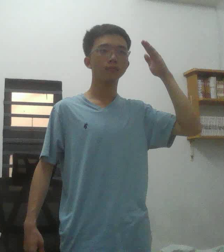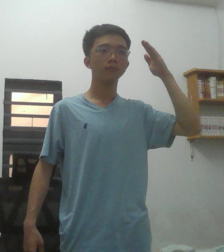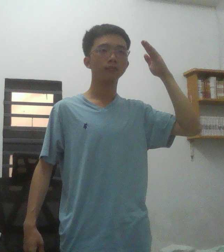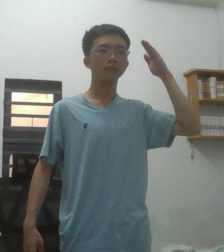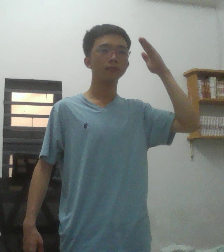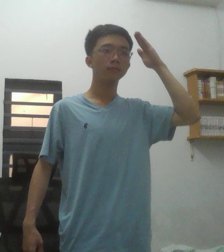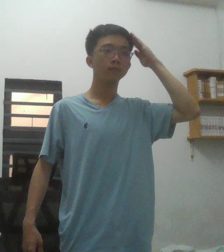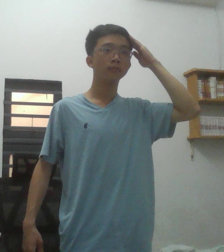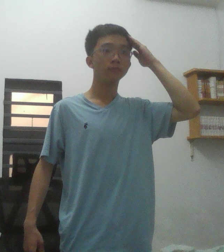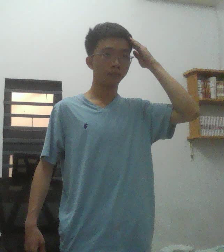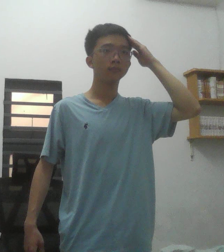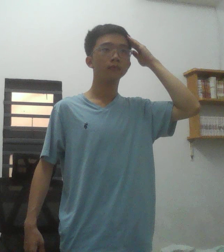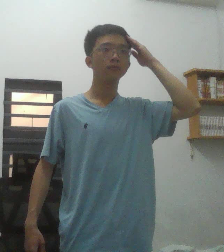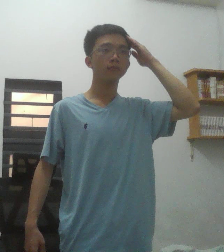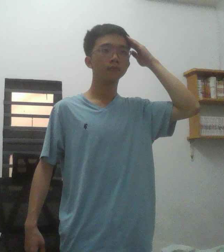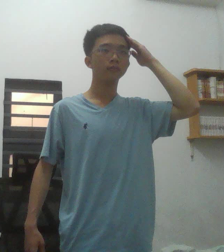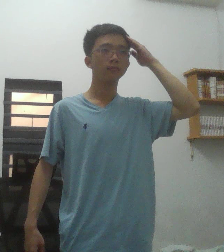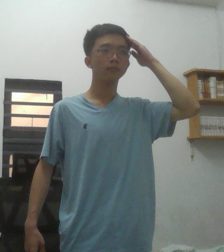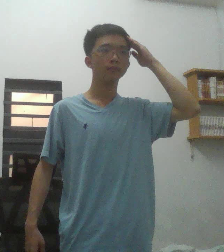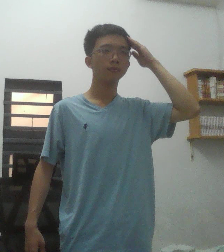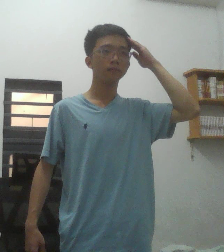biet